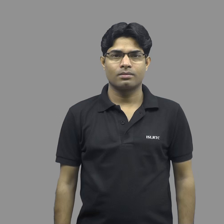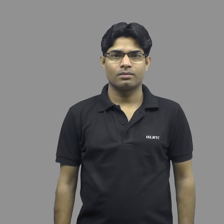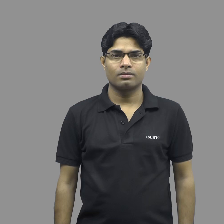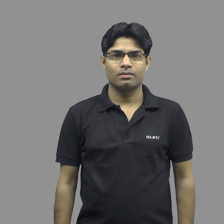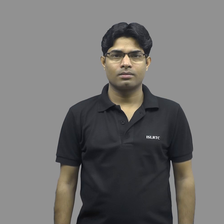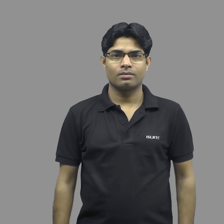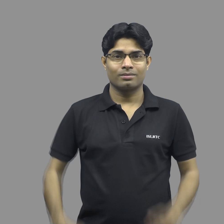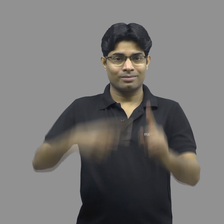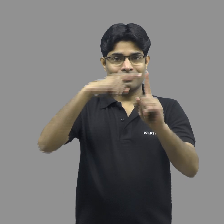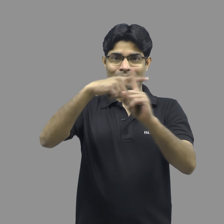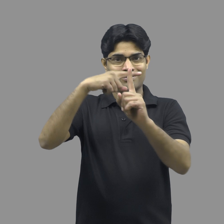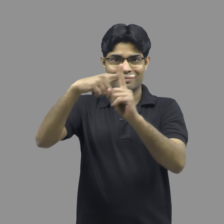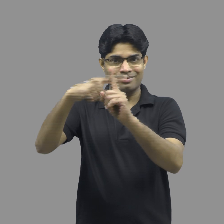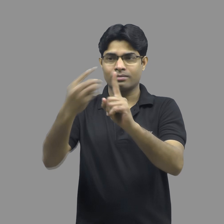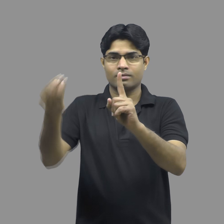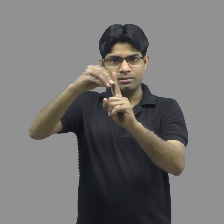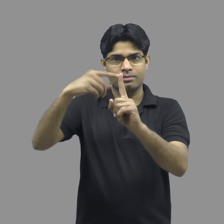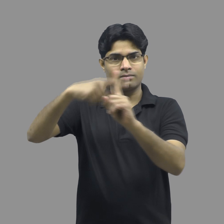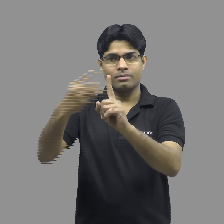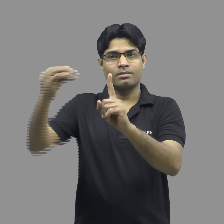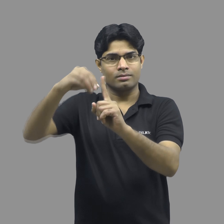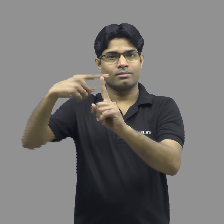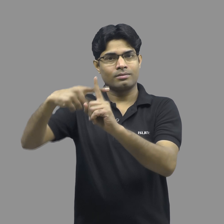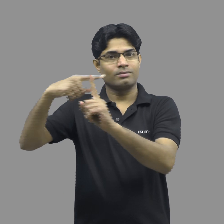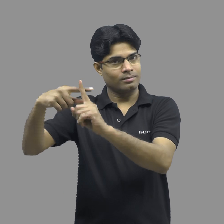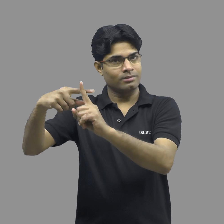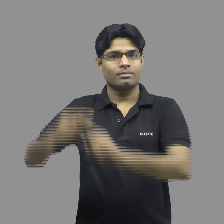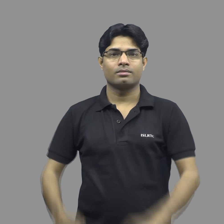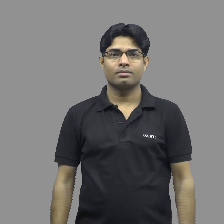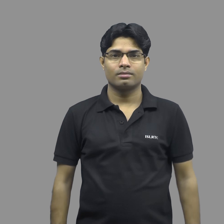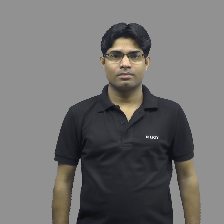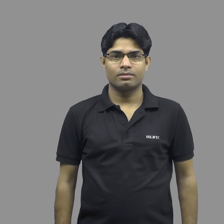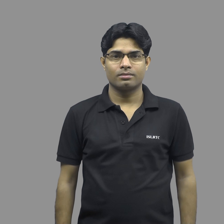Addition